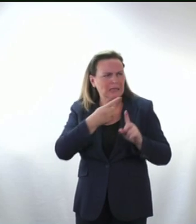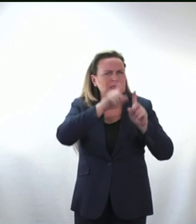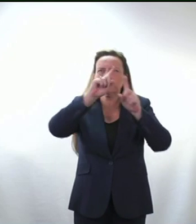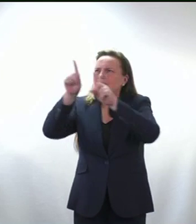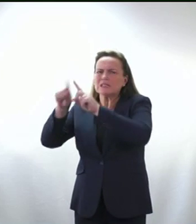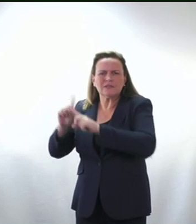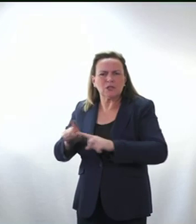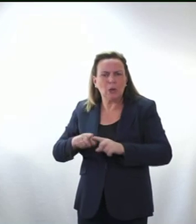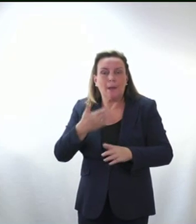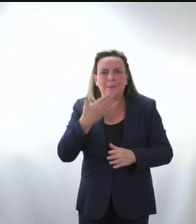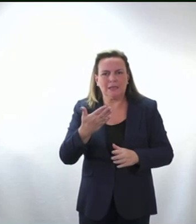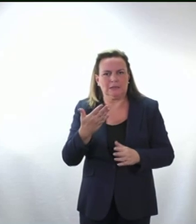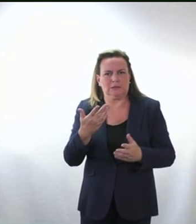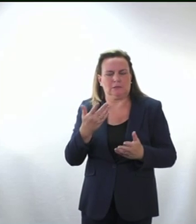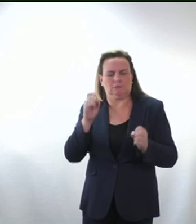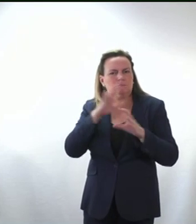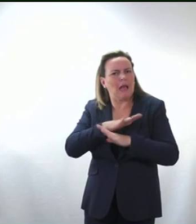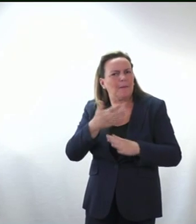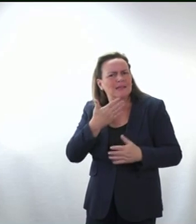Can he please explain for them?